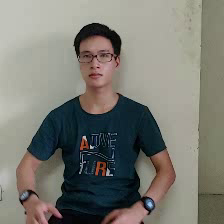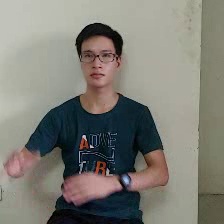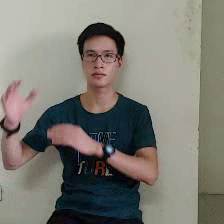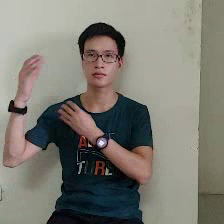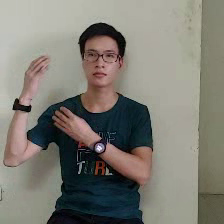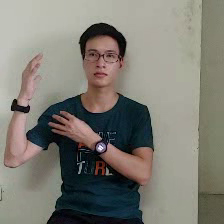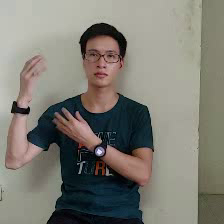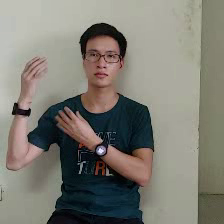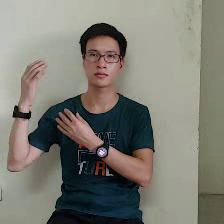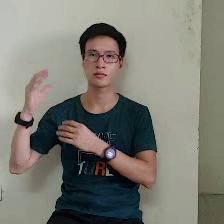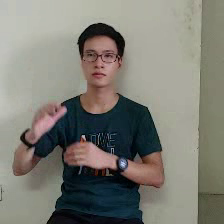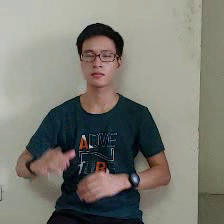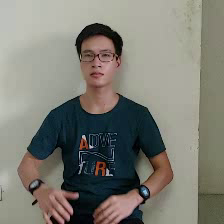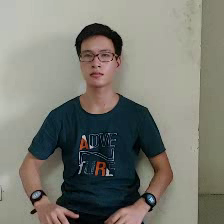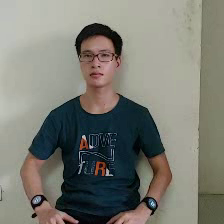Cho